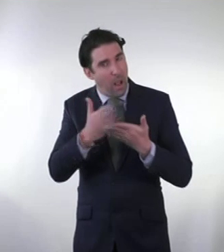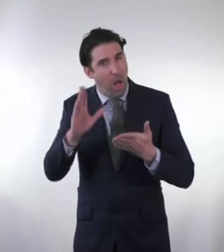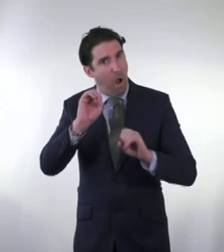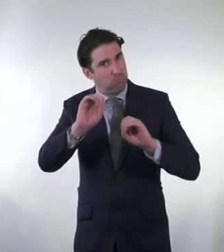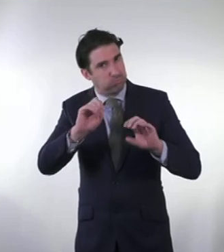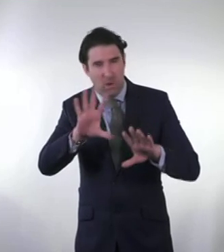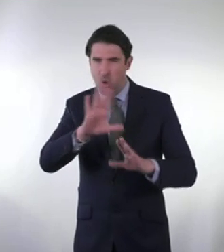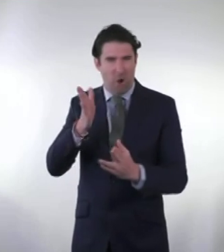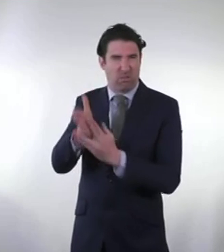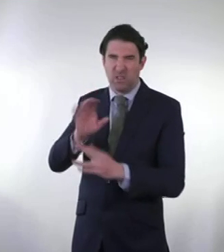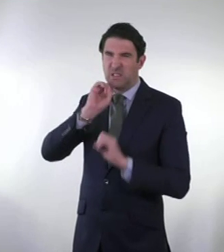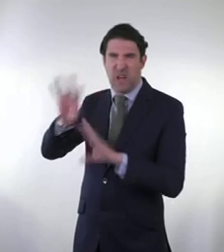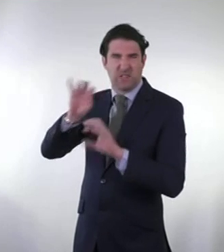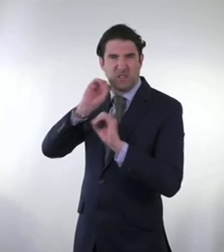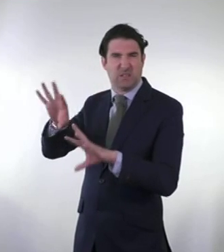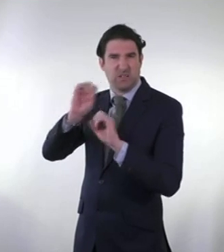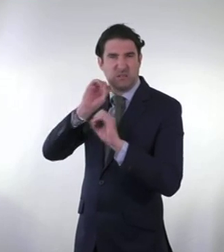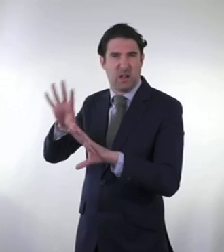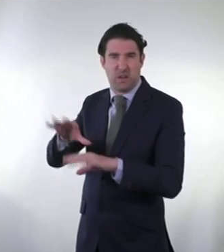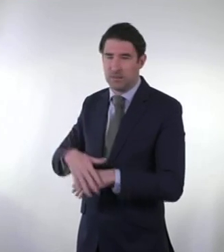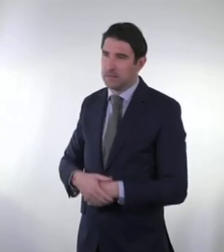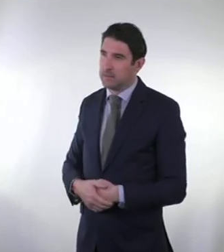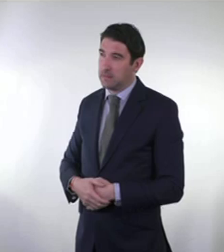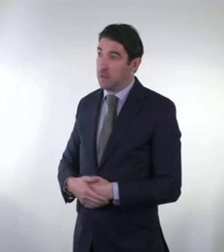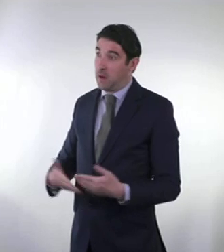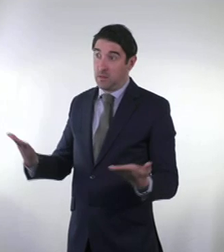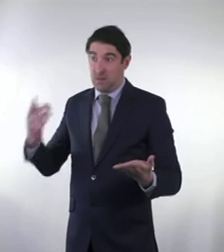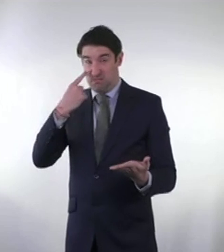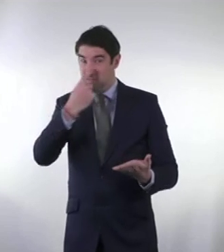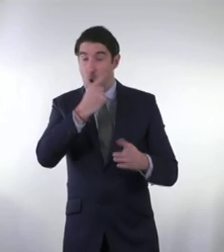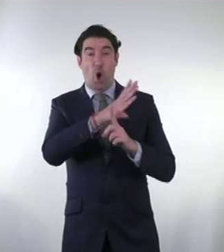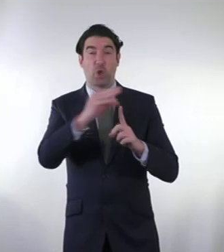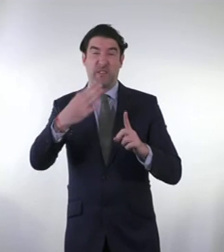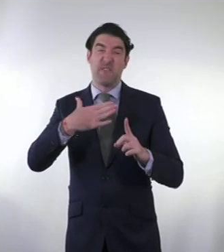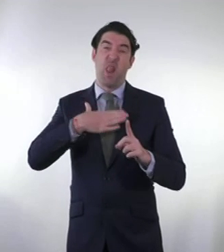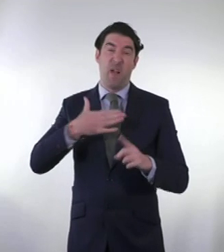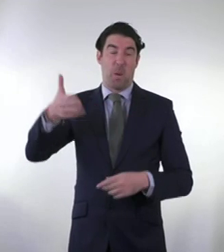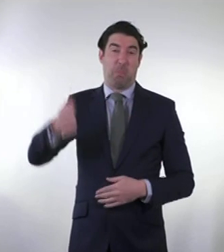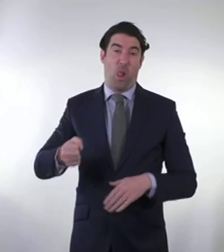Thank you, Mr Speaker. We are very used to Scottish voices being shouted down by Tories in this place.